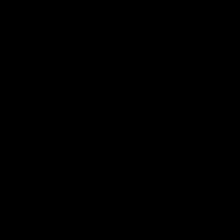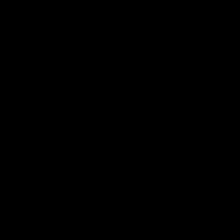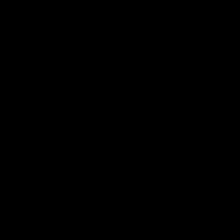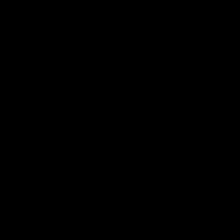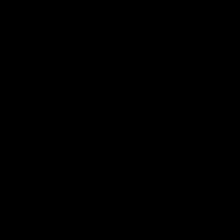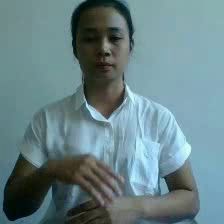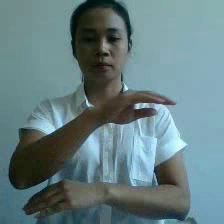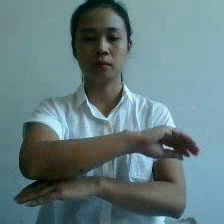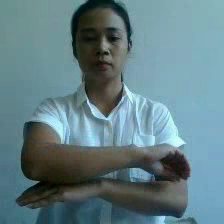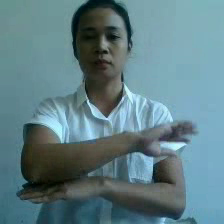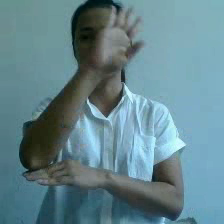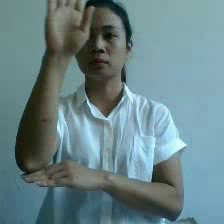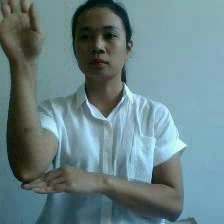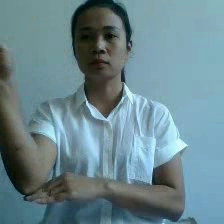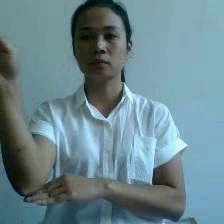Ban ngày